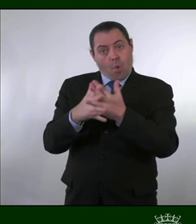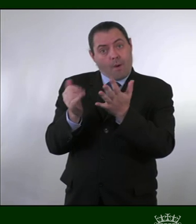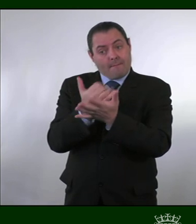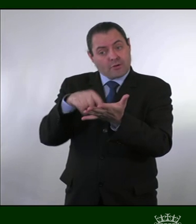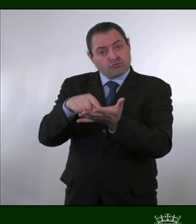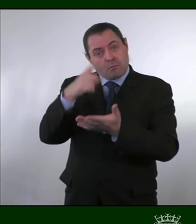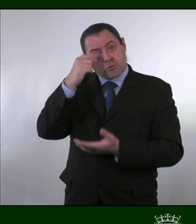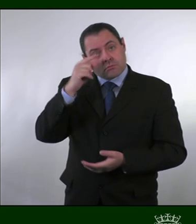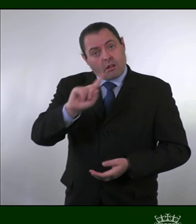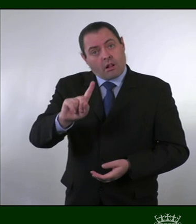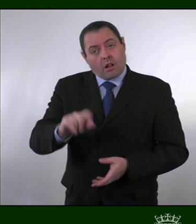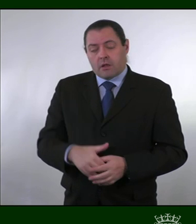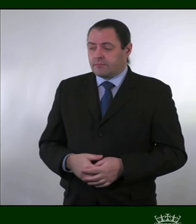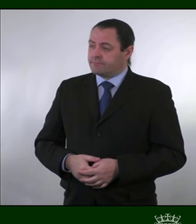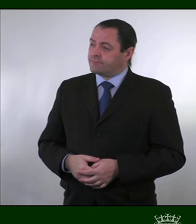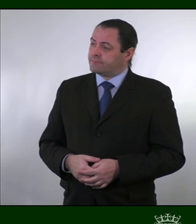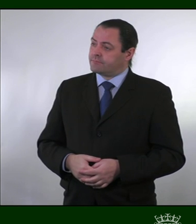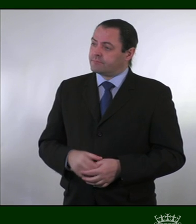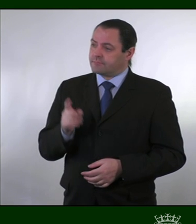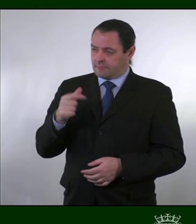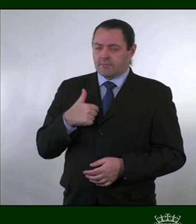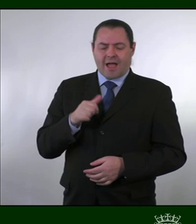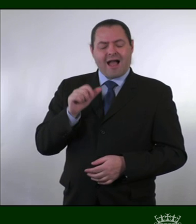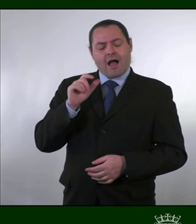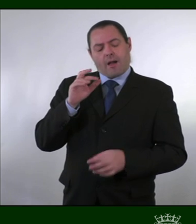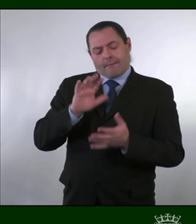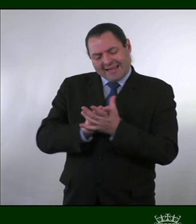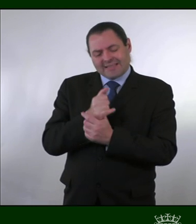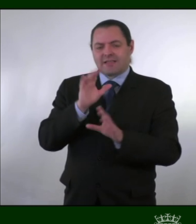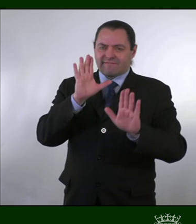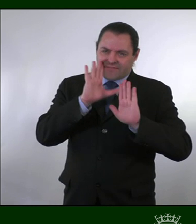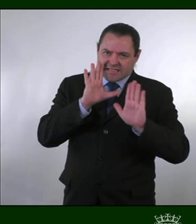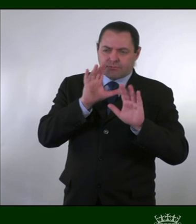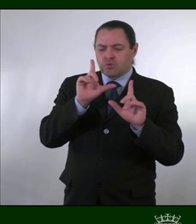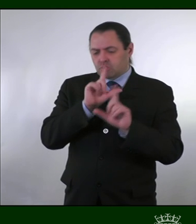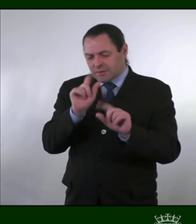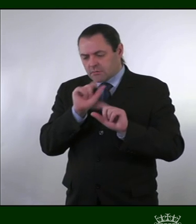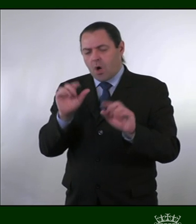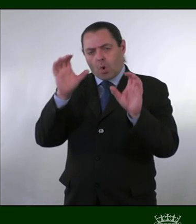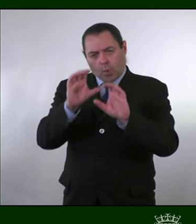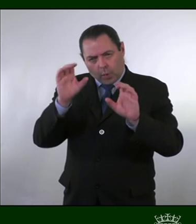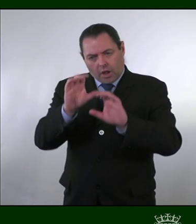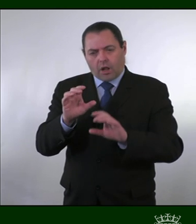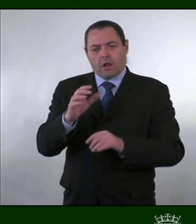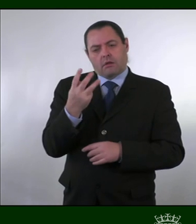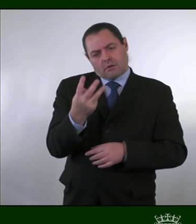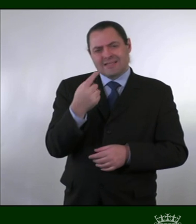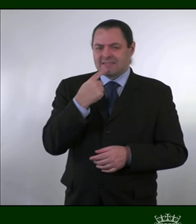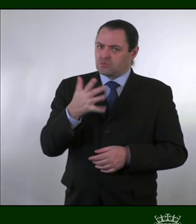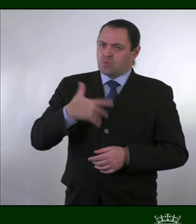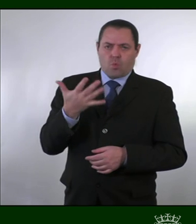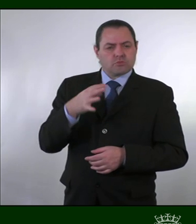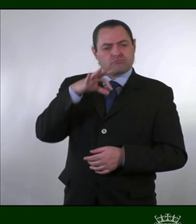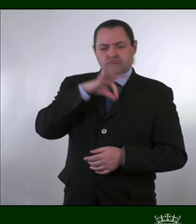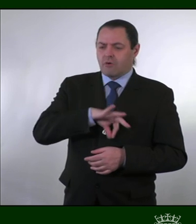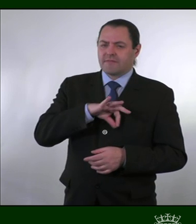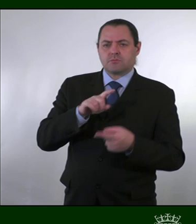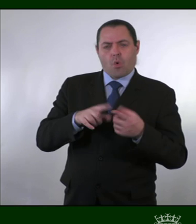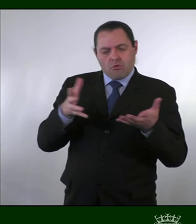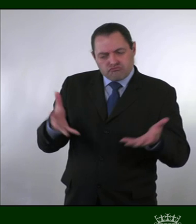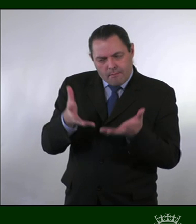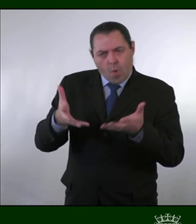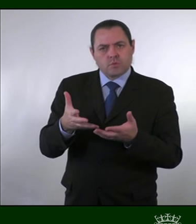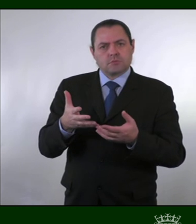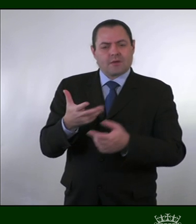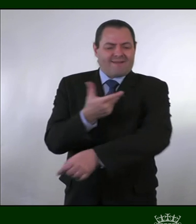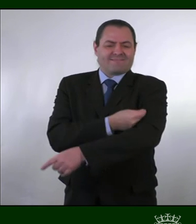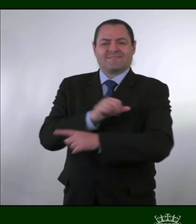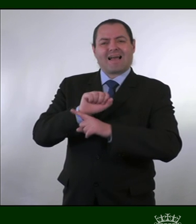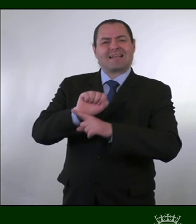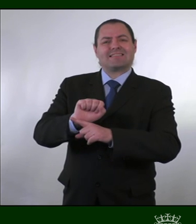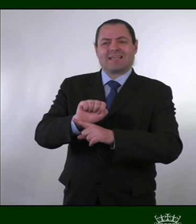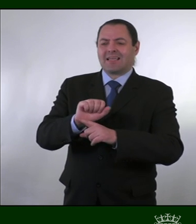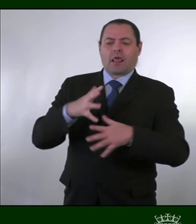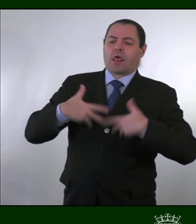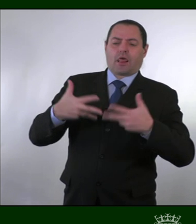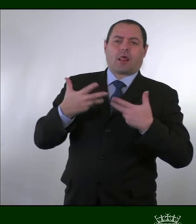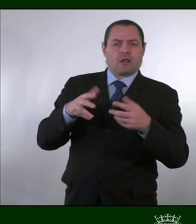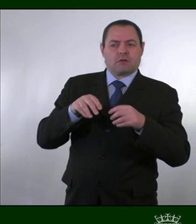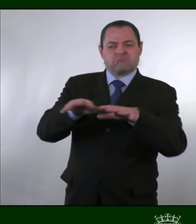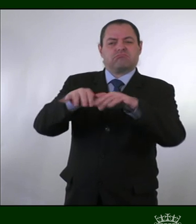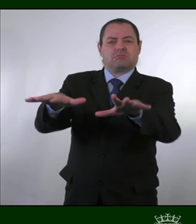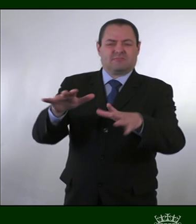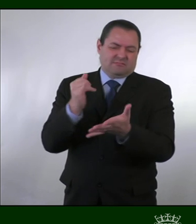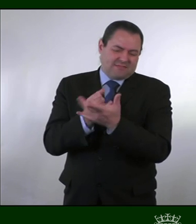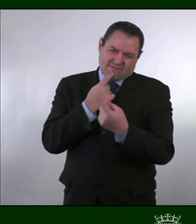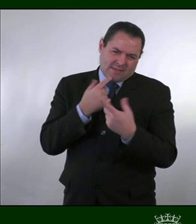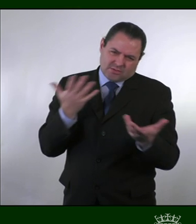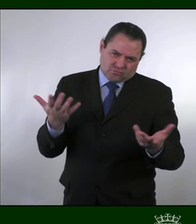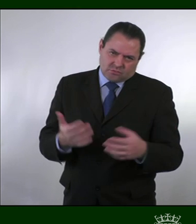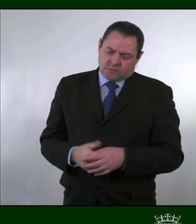Yes. I am very pleased that Facebook, Twitter and Google have committed that no company should profit from or promote vaccine disinformation and that companies should respond to that kind of content very quickly.